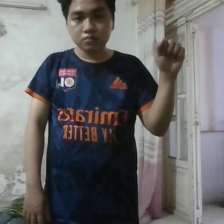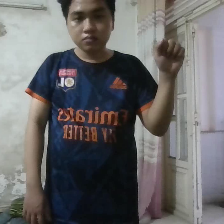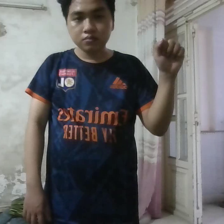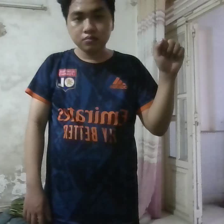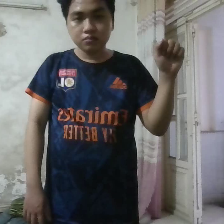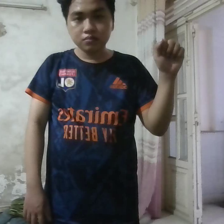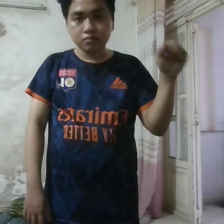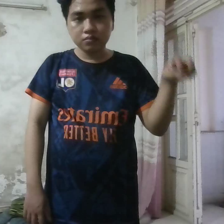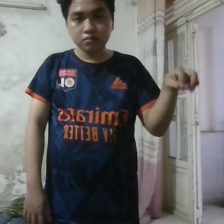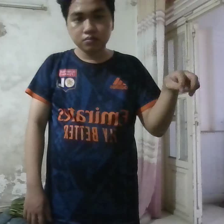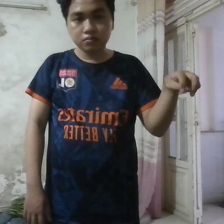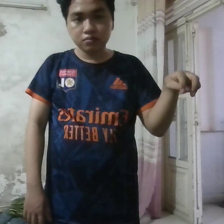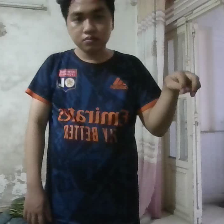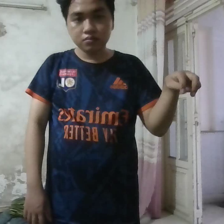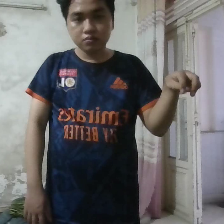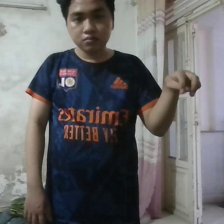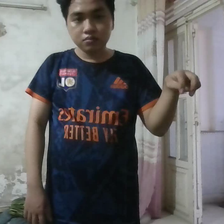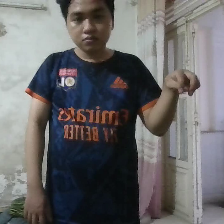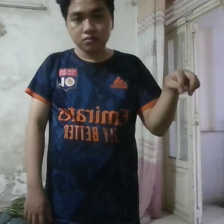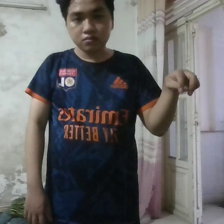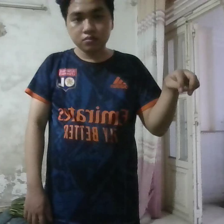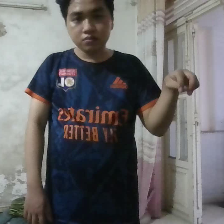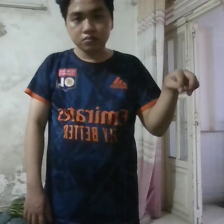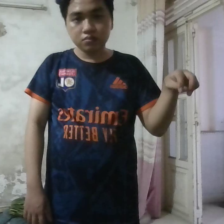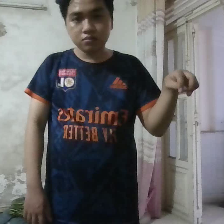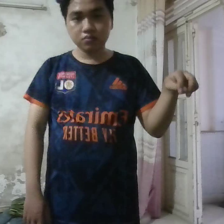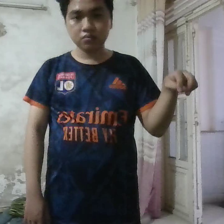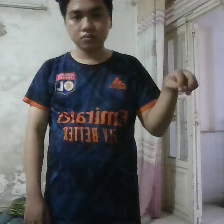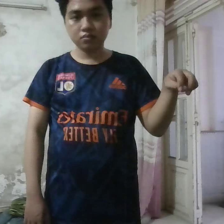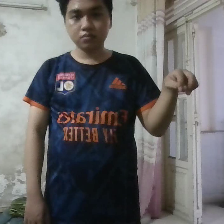â